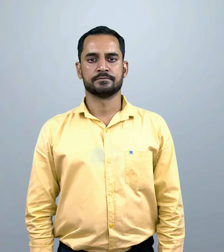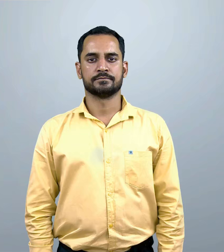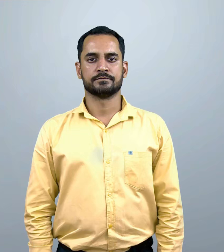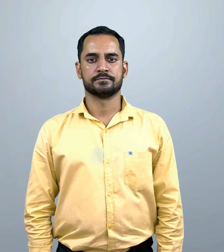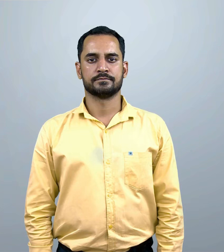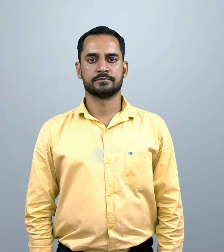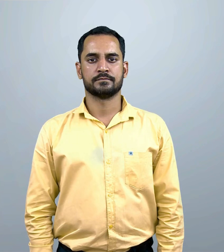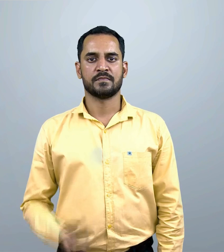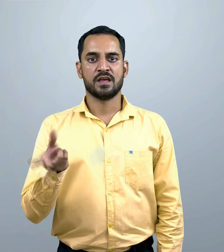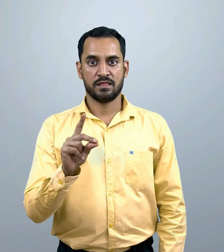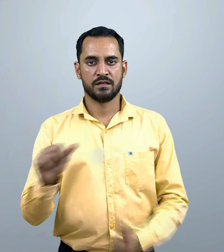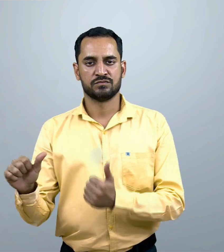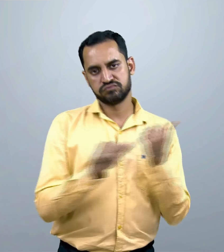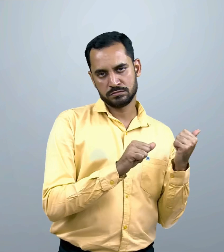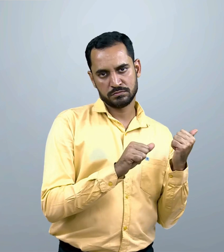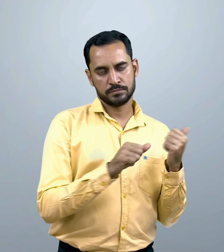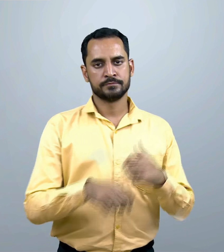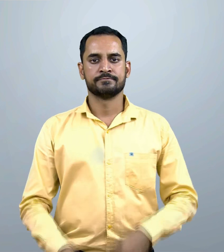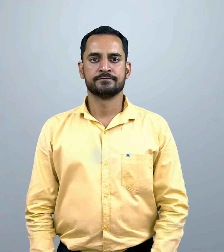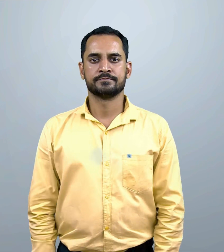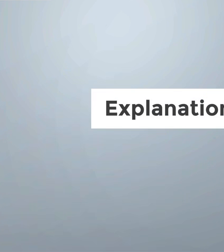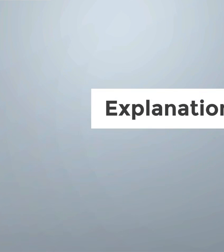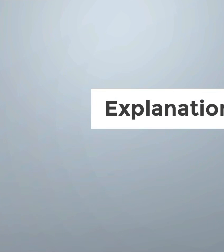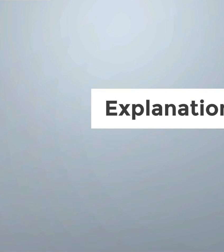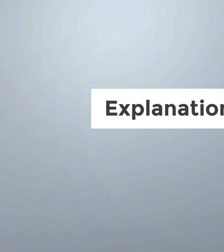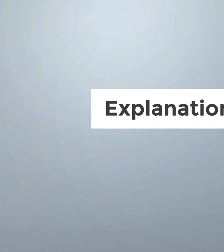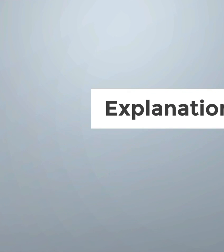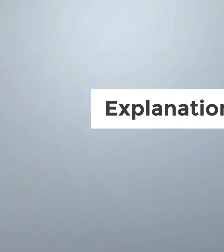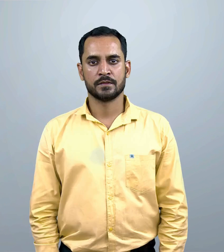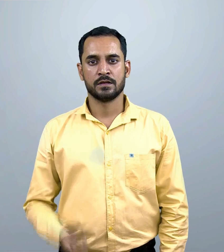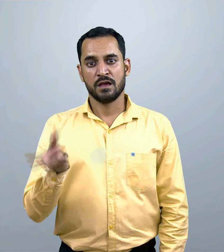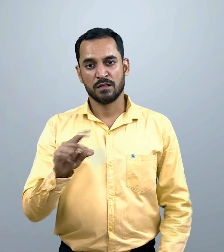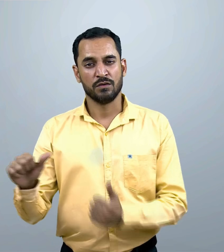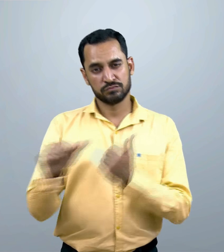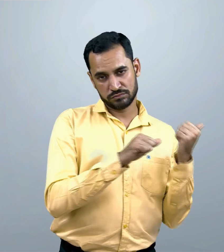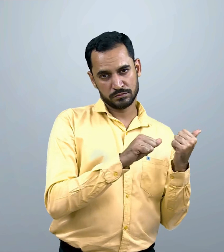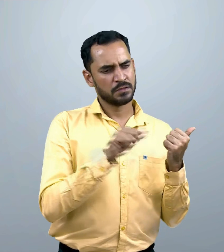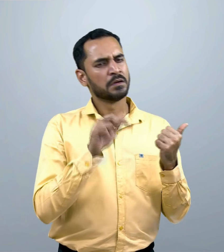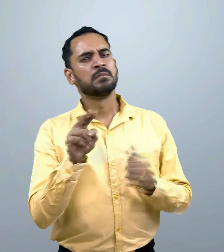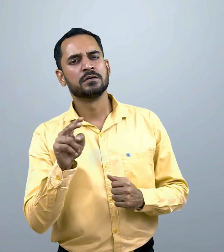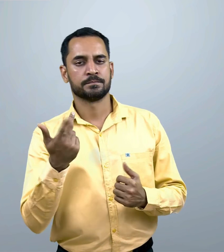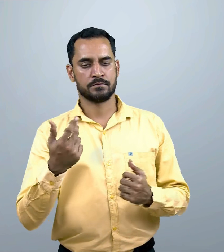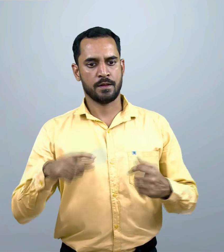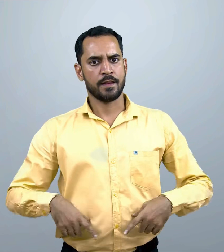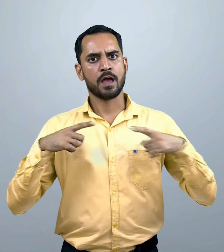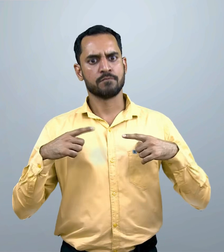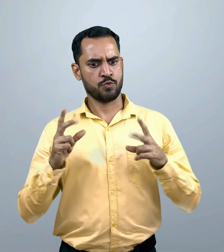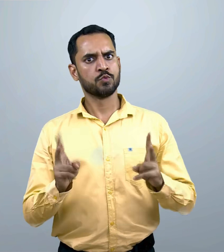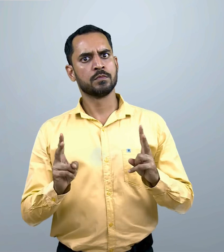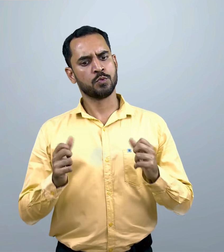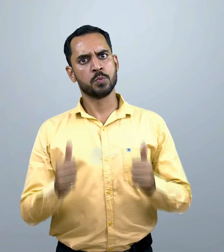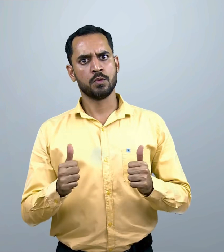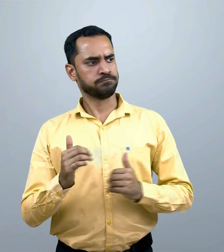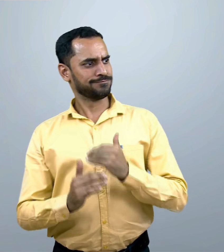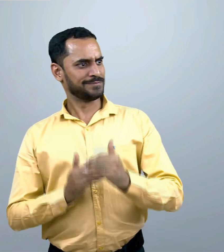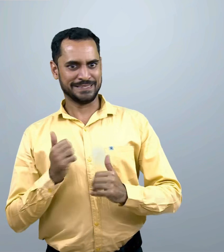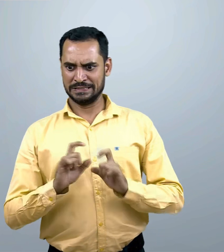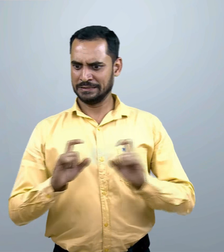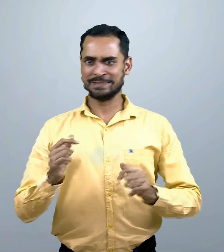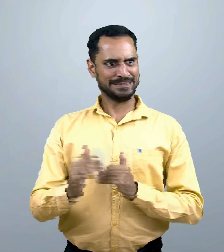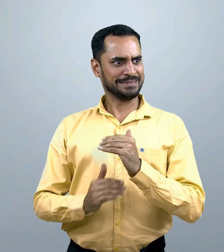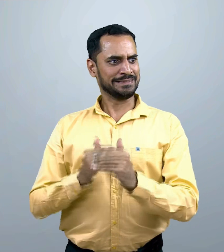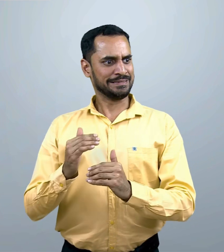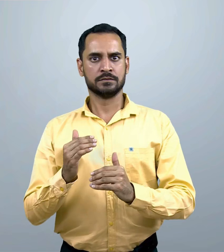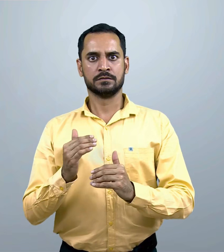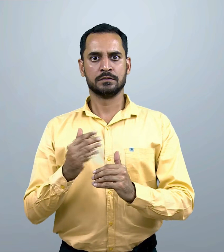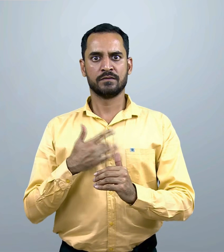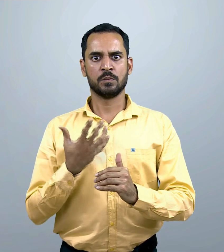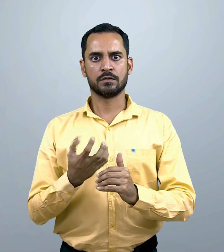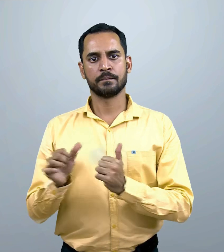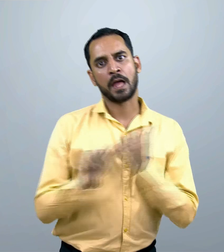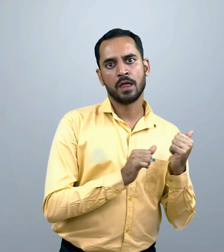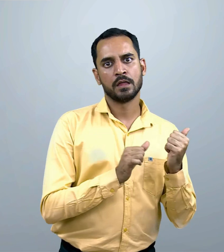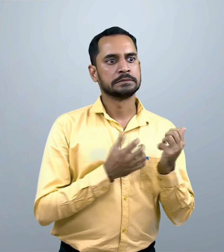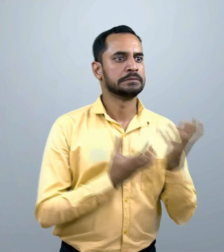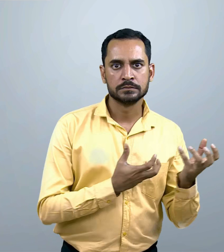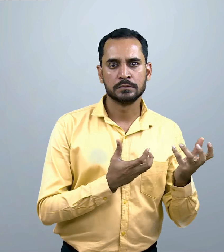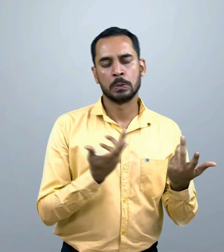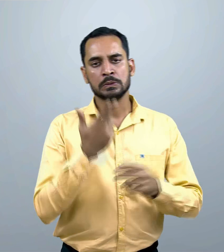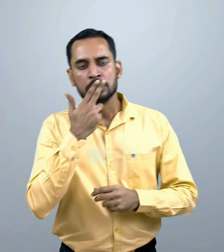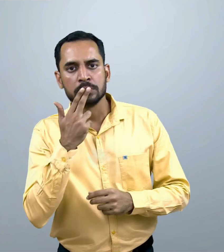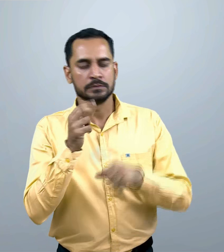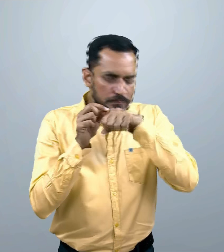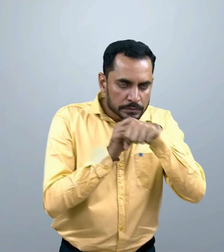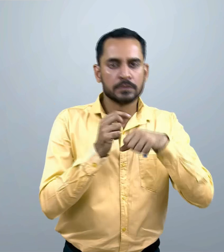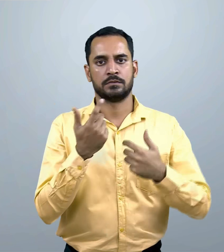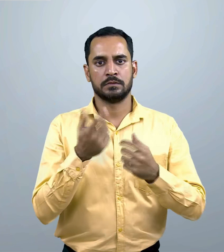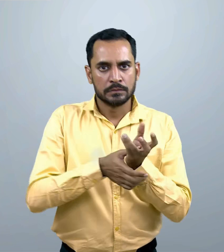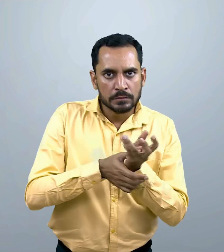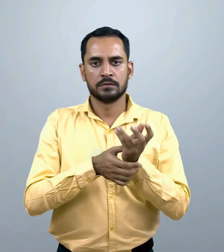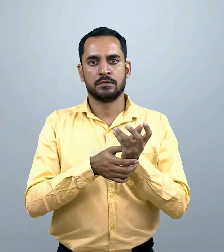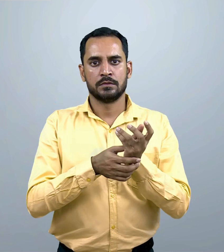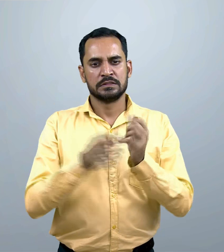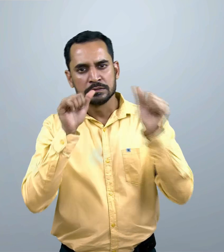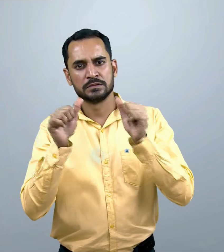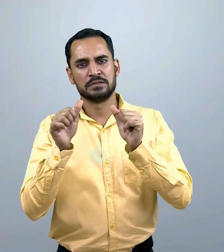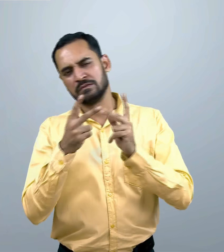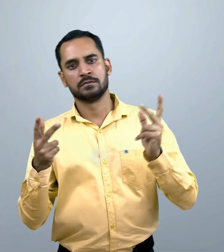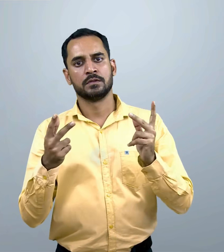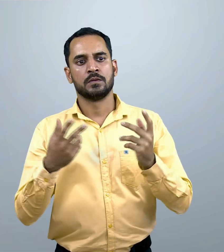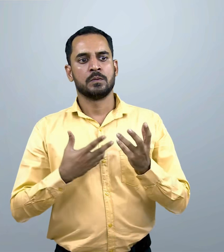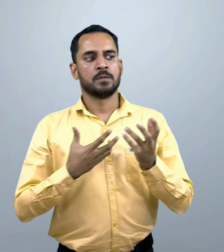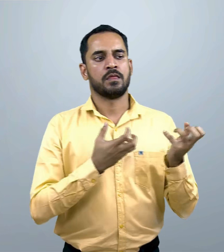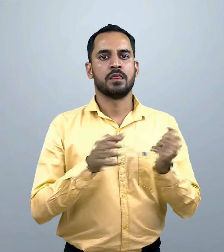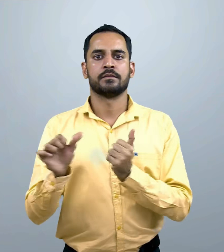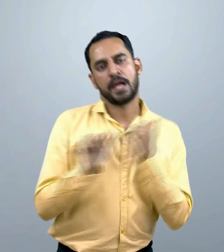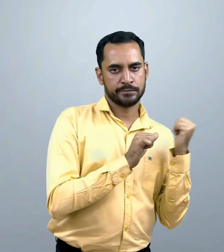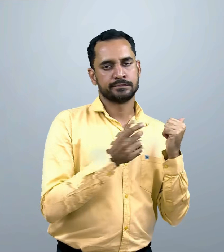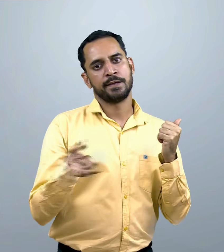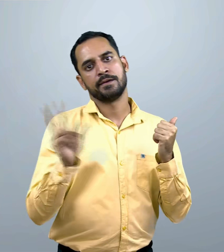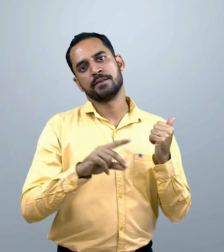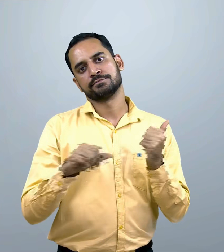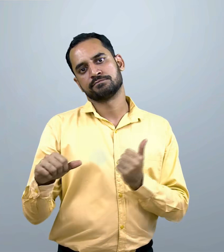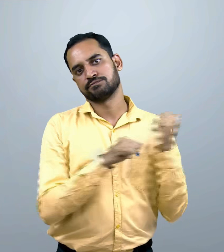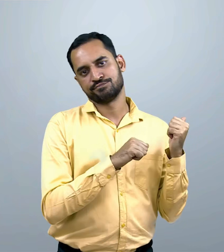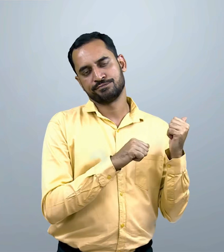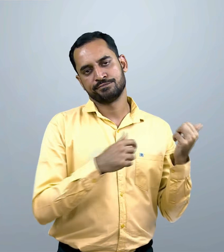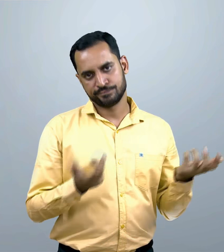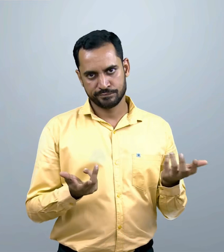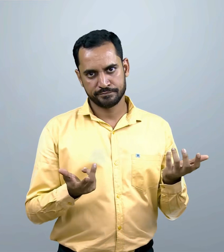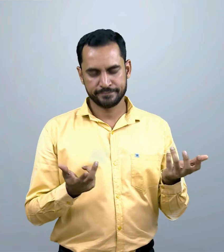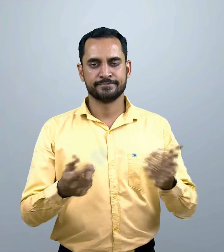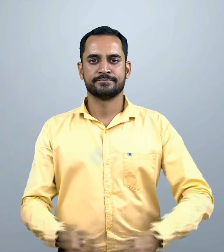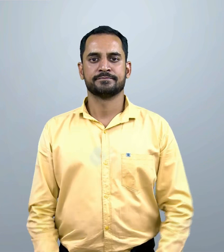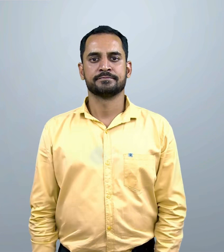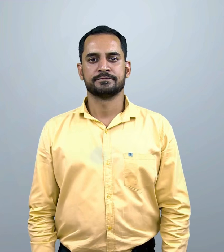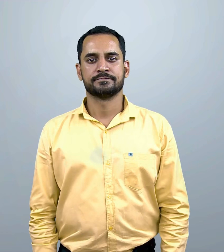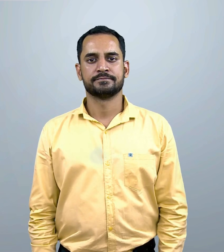Relapse